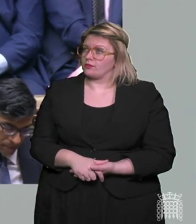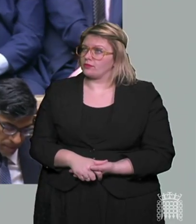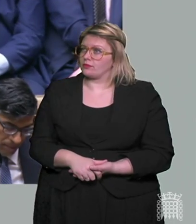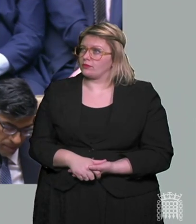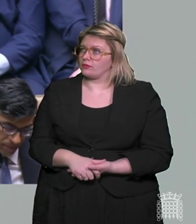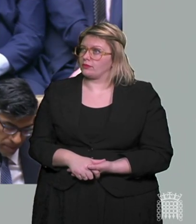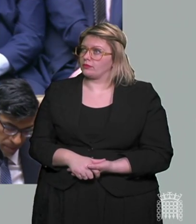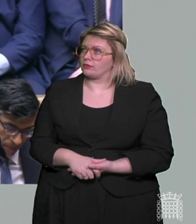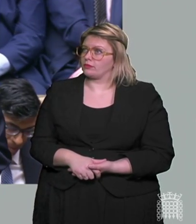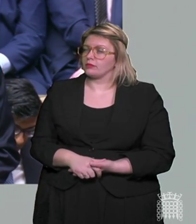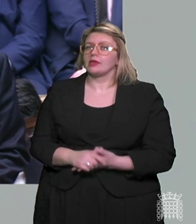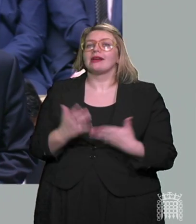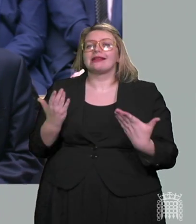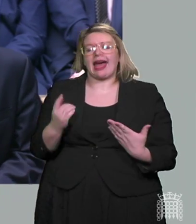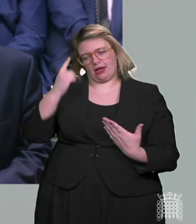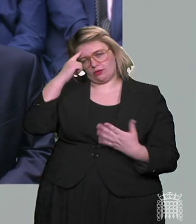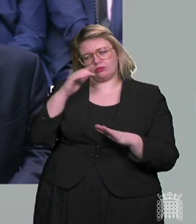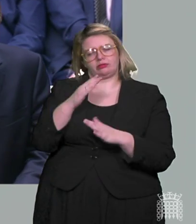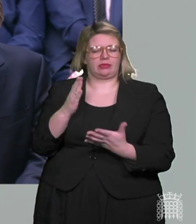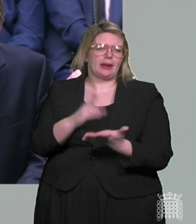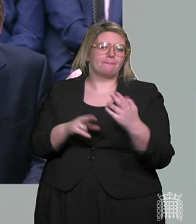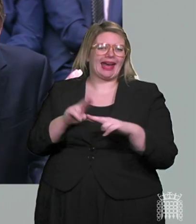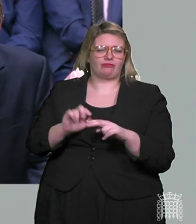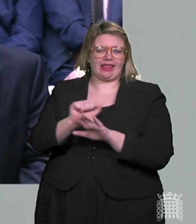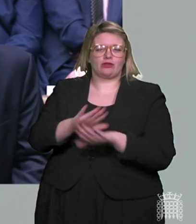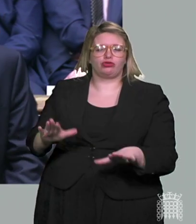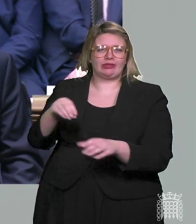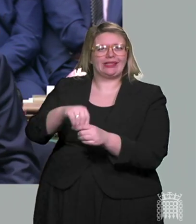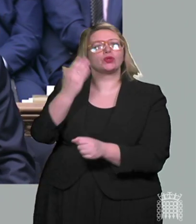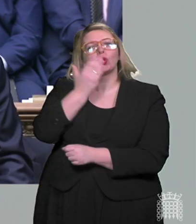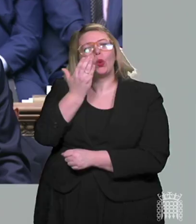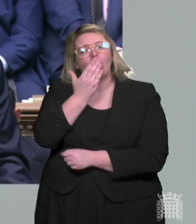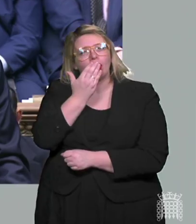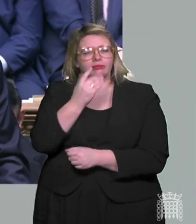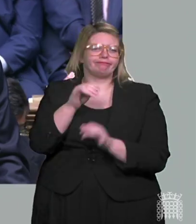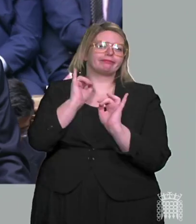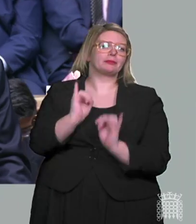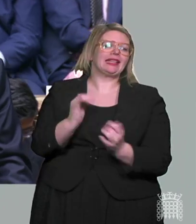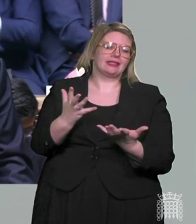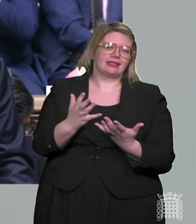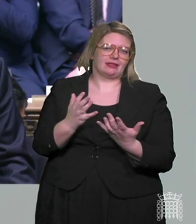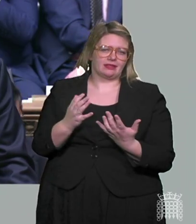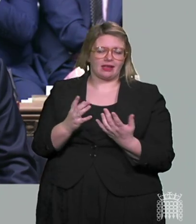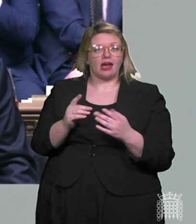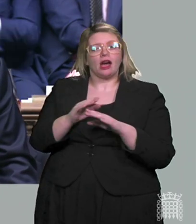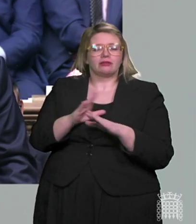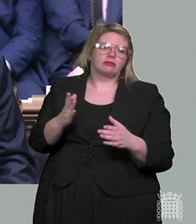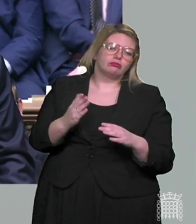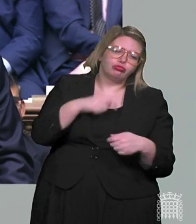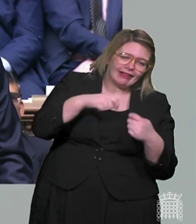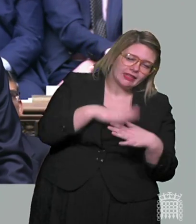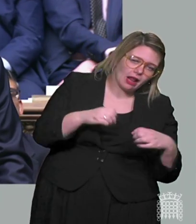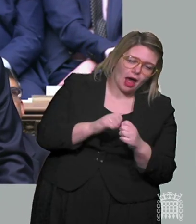I turn now to parents of school-age children, who often face barriers to working because of the limited availability of wraparound care.